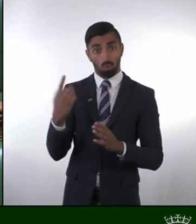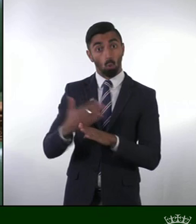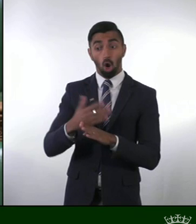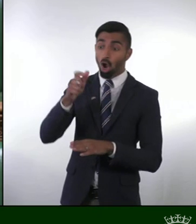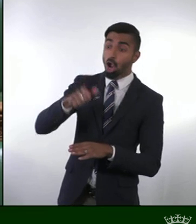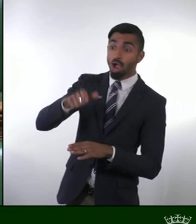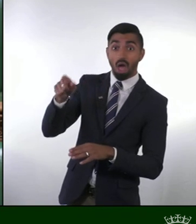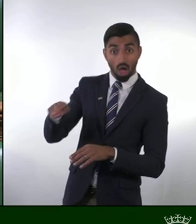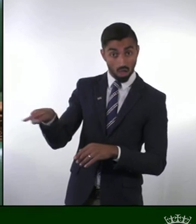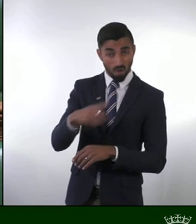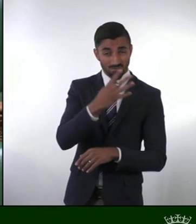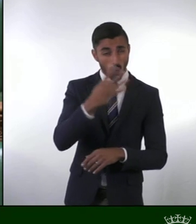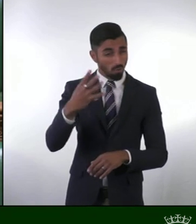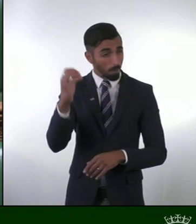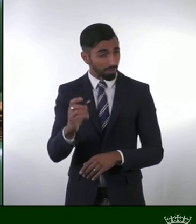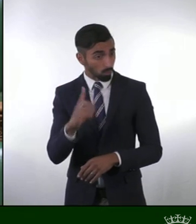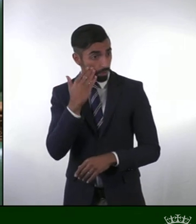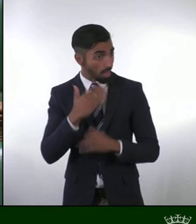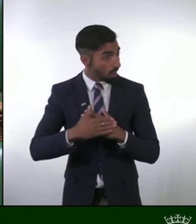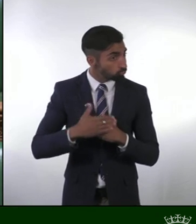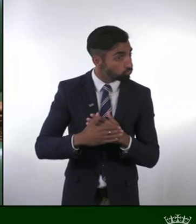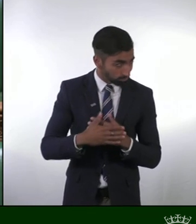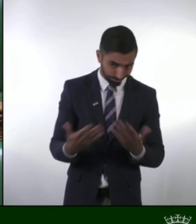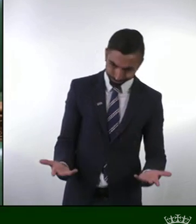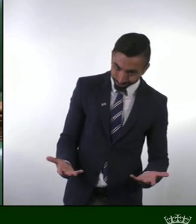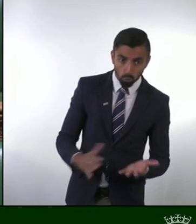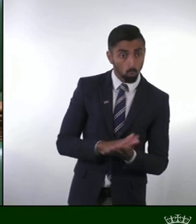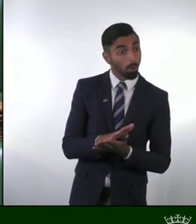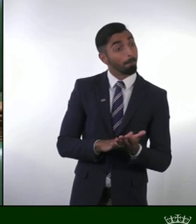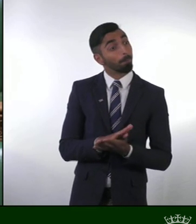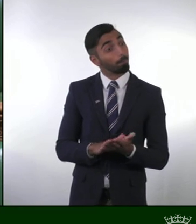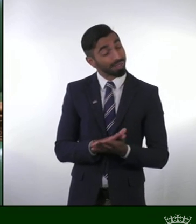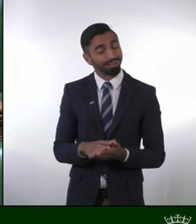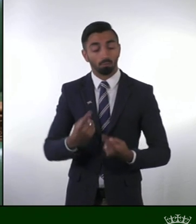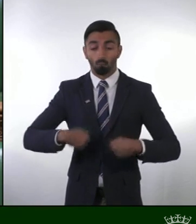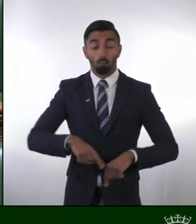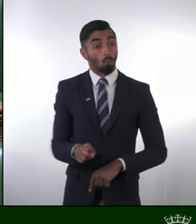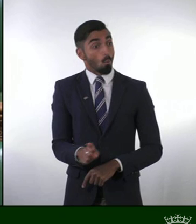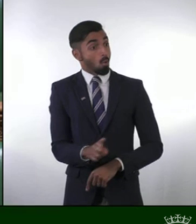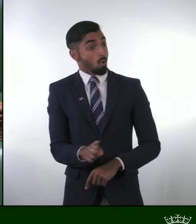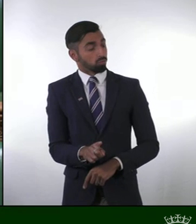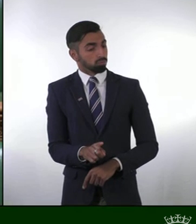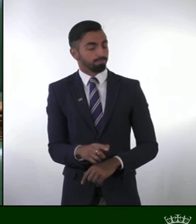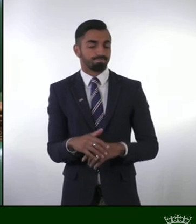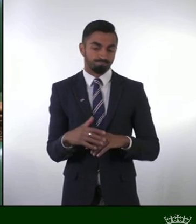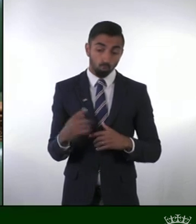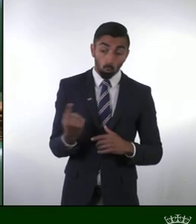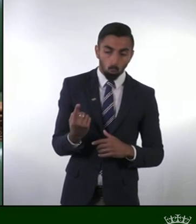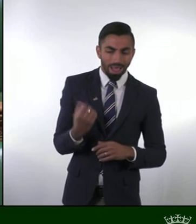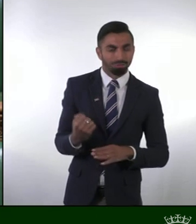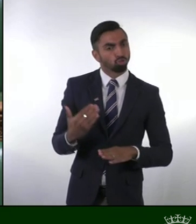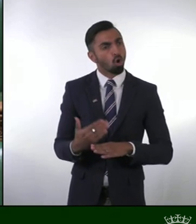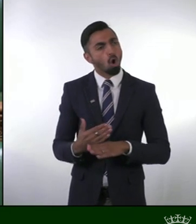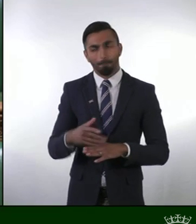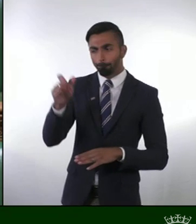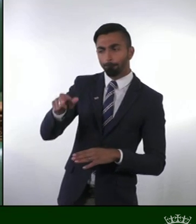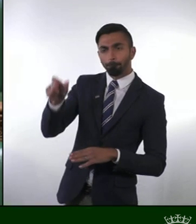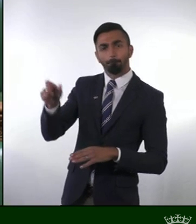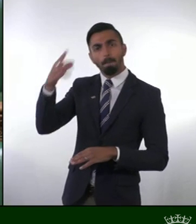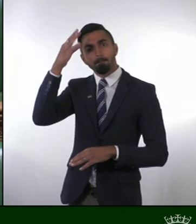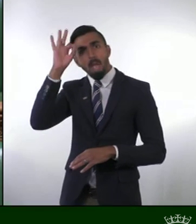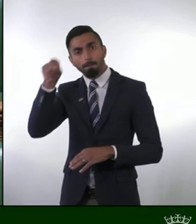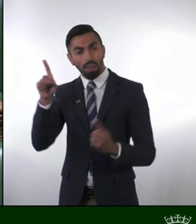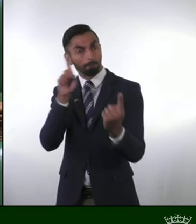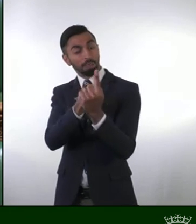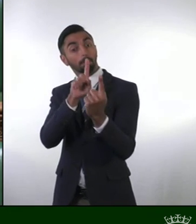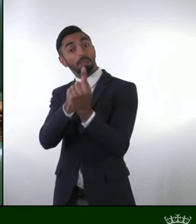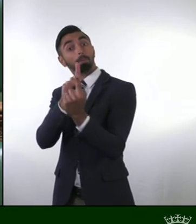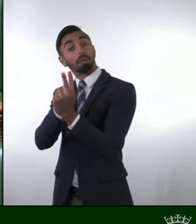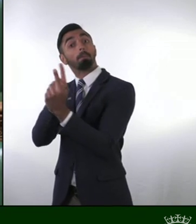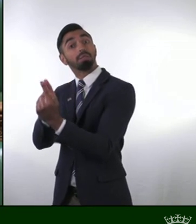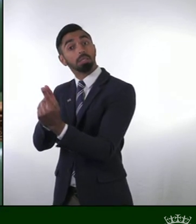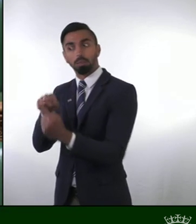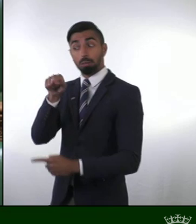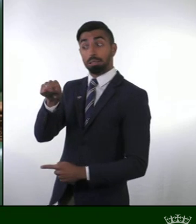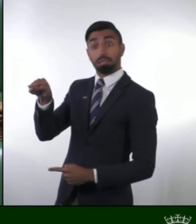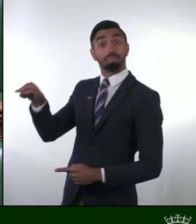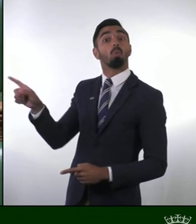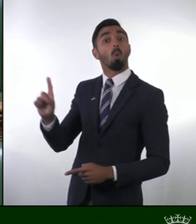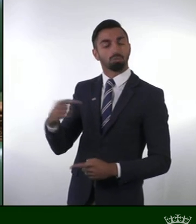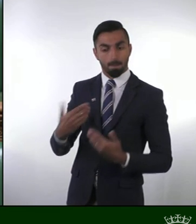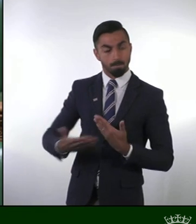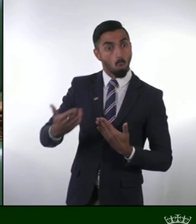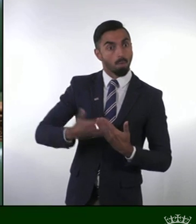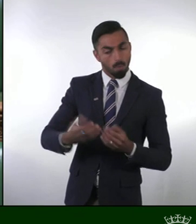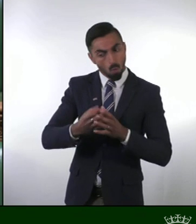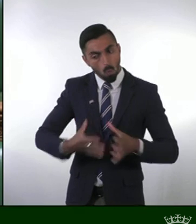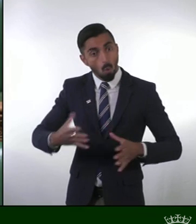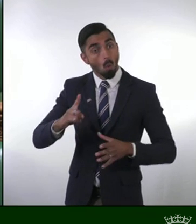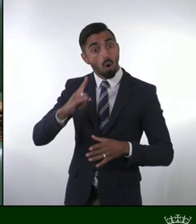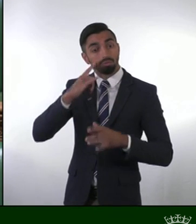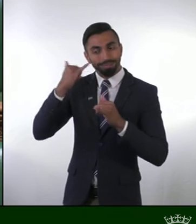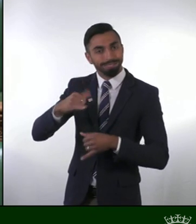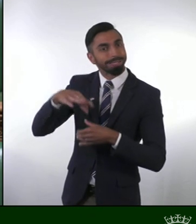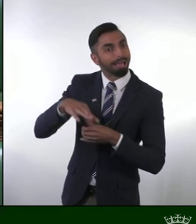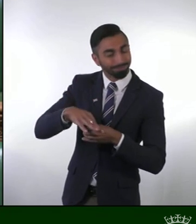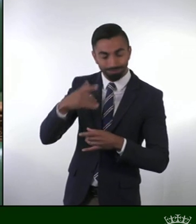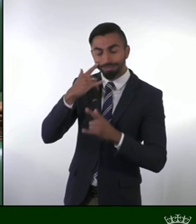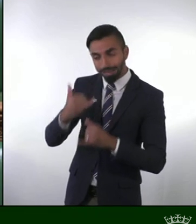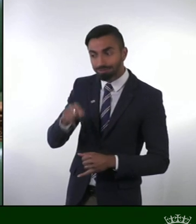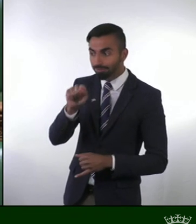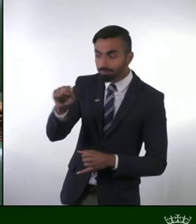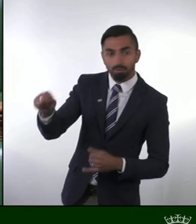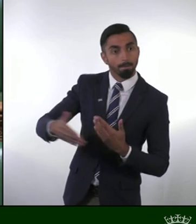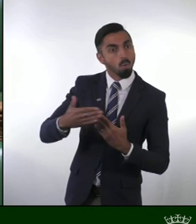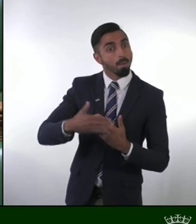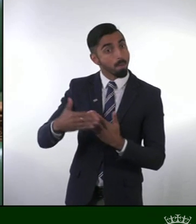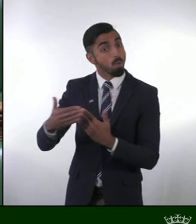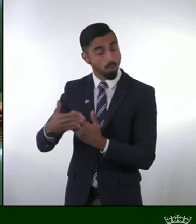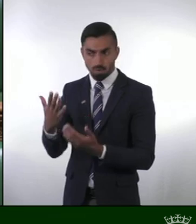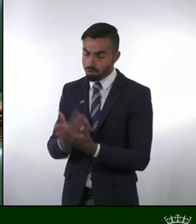That is why what we are doing first and most directly is ensuring that those high-contact professions get expanded and targeted testing now, and that is what I have agreed with Dido Harding from NHS Test and Trace.